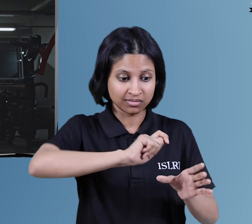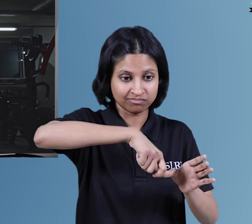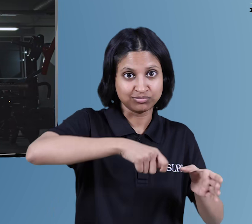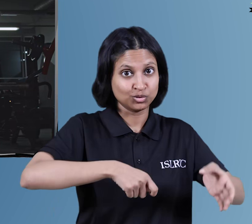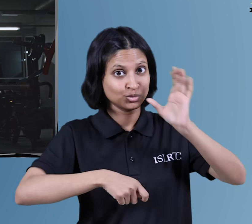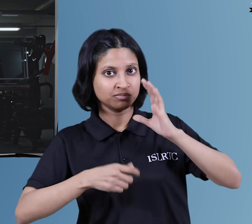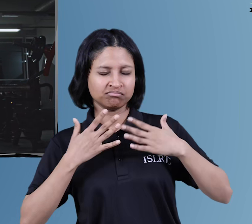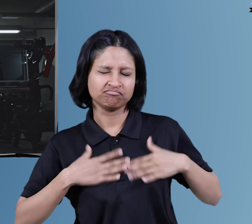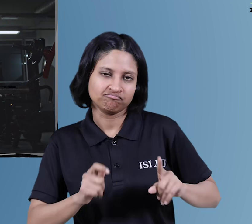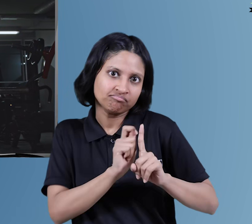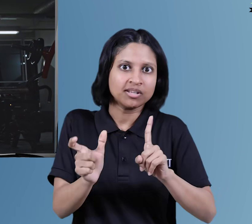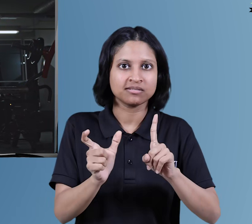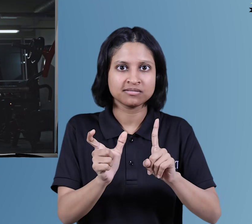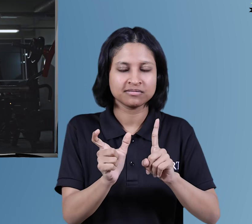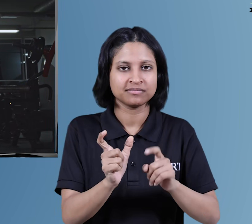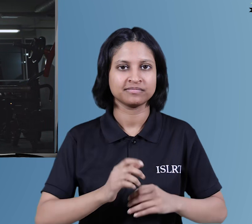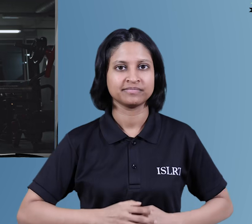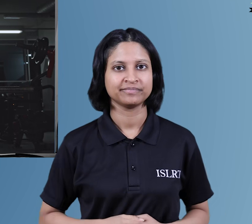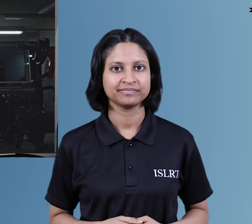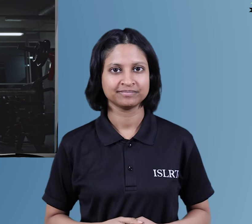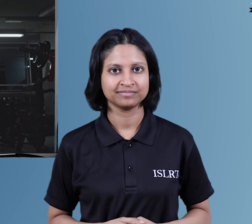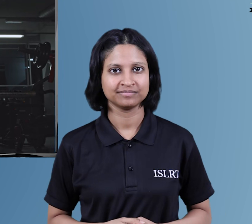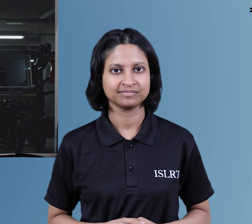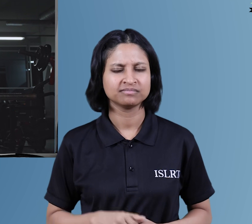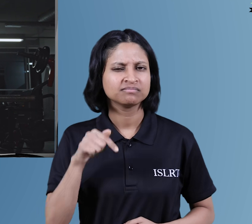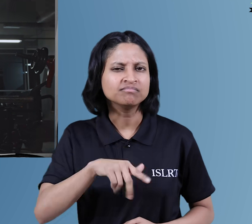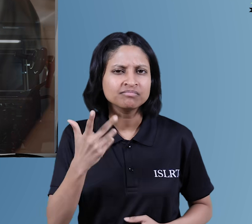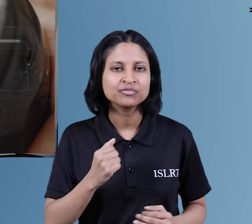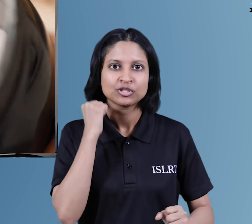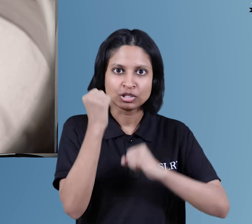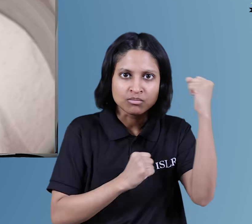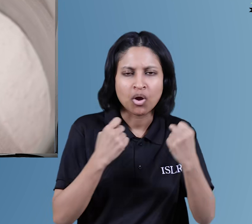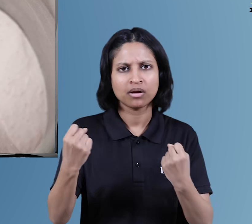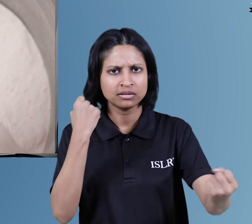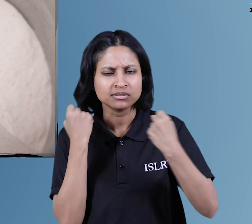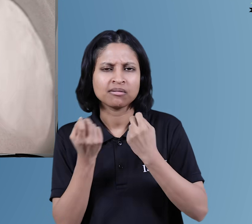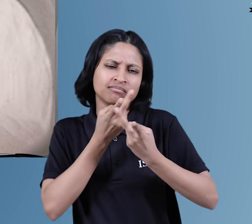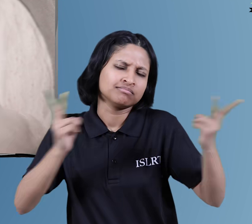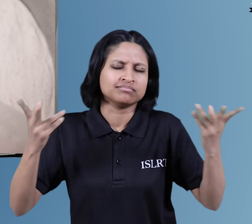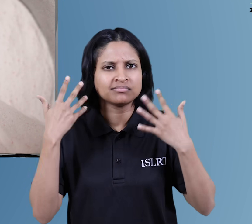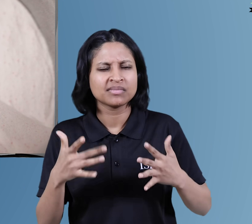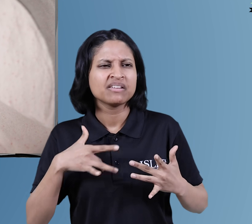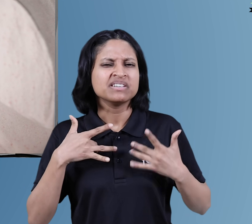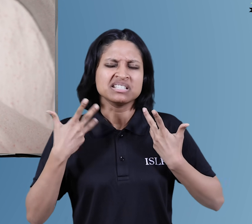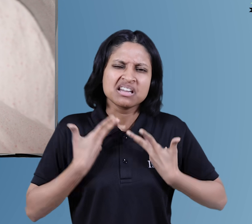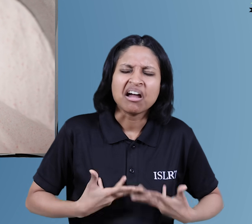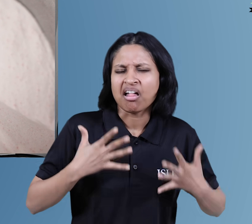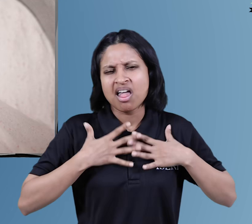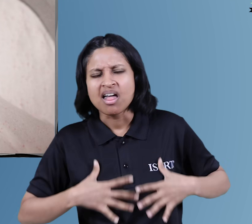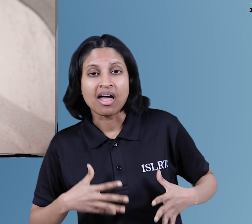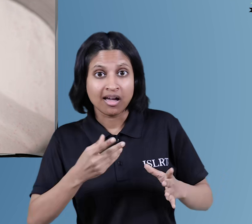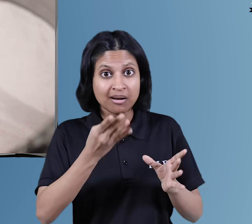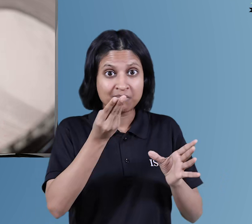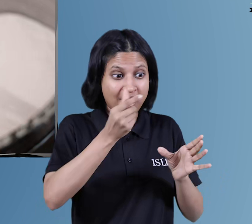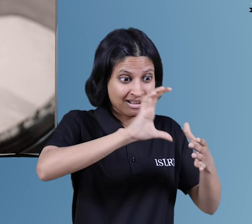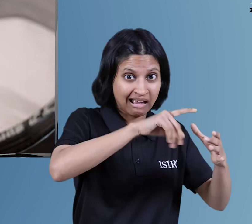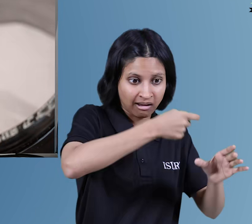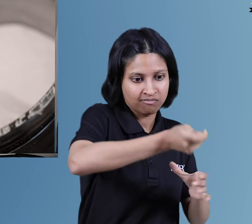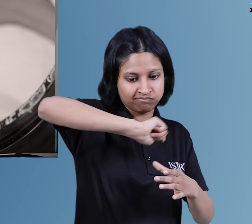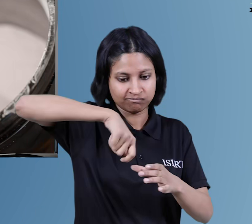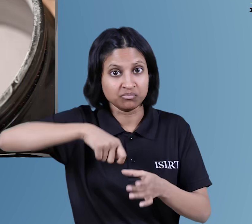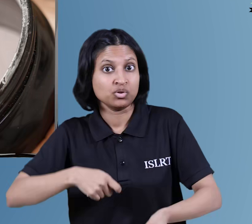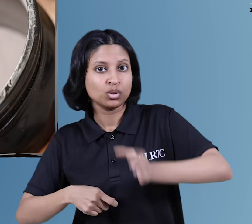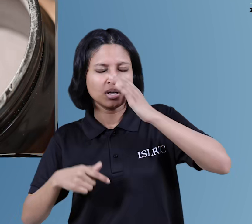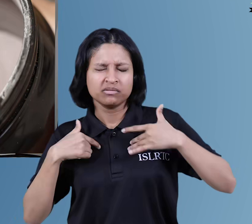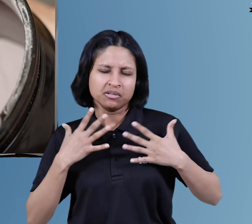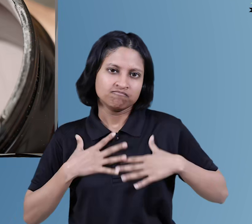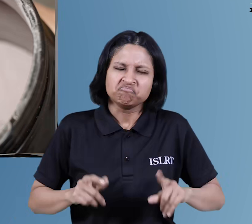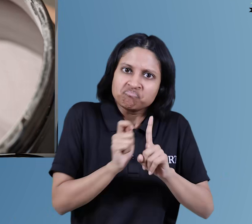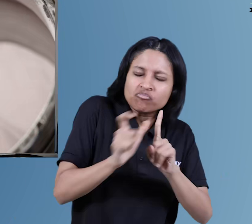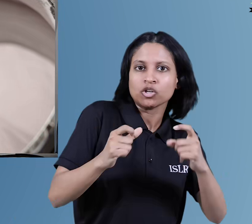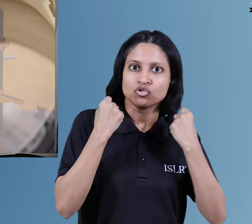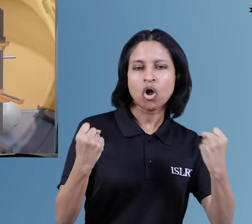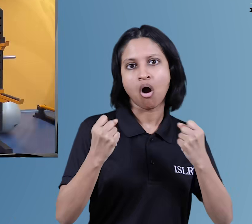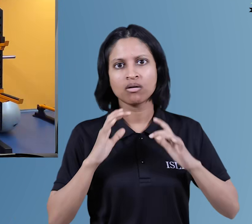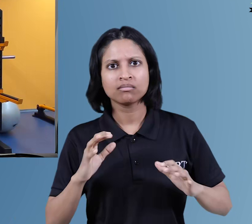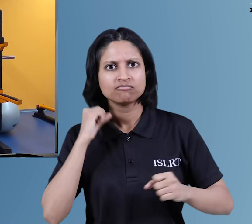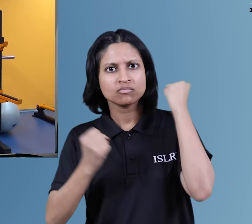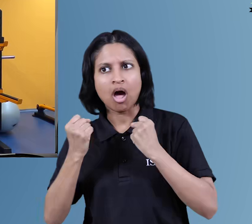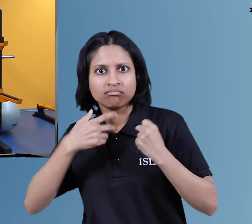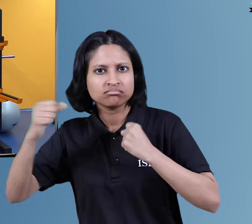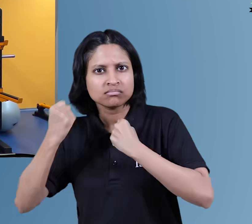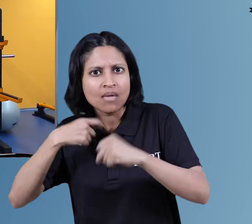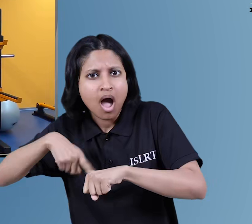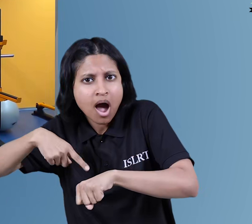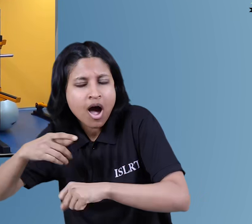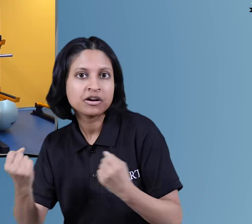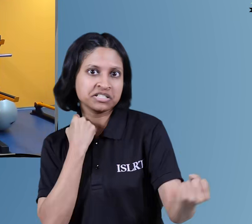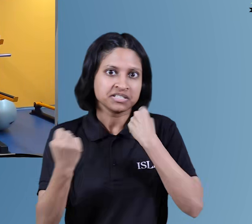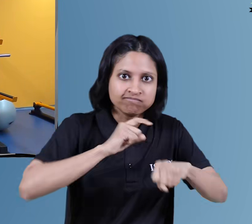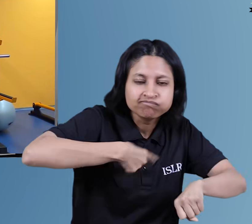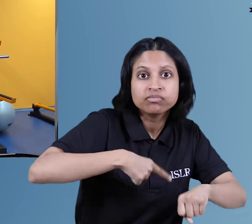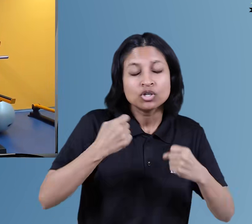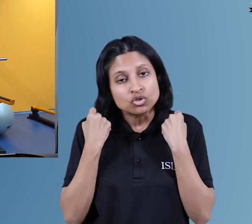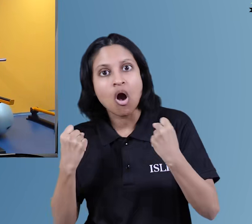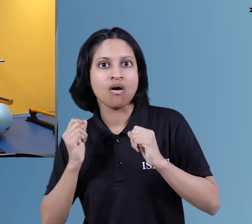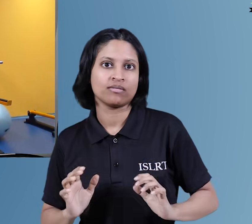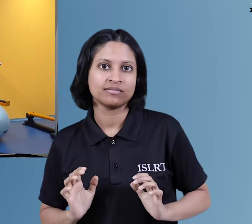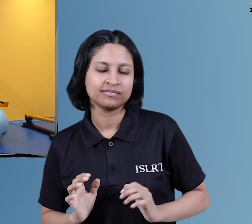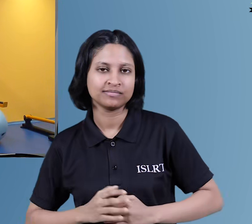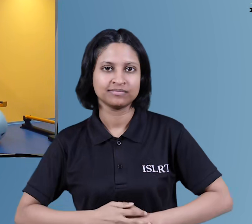Creatine Creatine is a popular dietary supplement commonly used to enhance athletic performance by boosting energy, particularly among athletes and weightlifters.